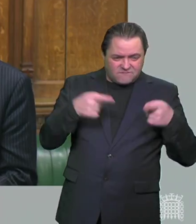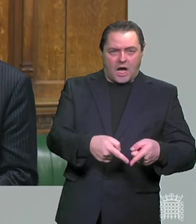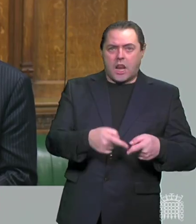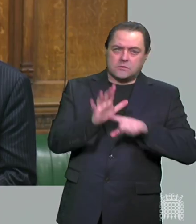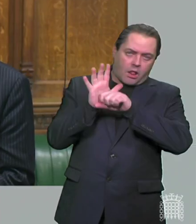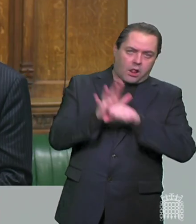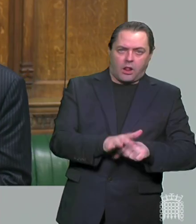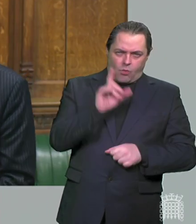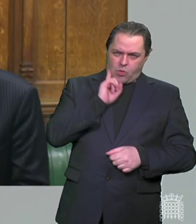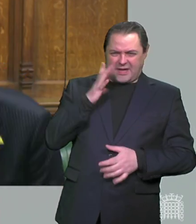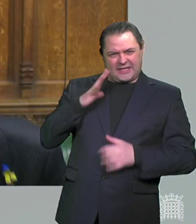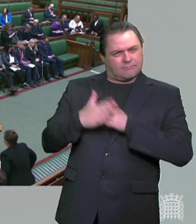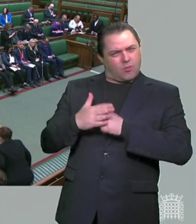We need harsher sentences.